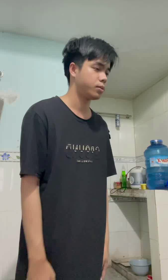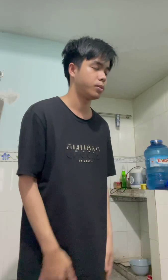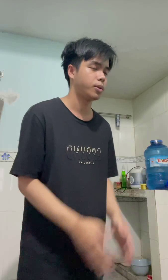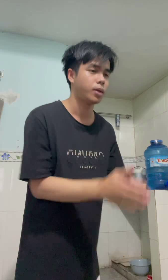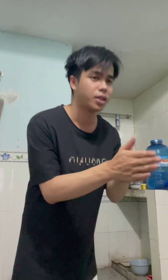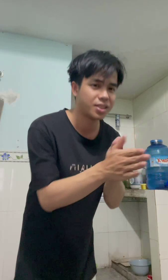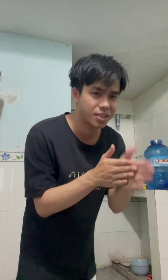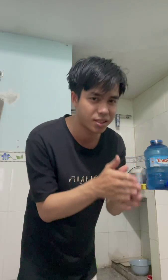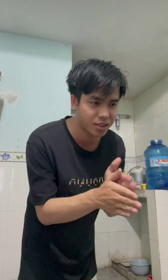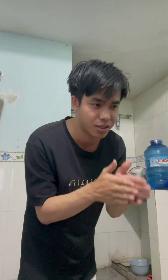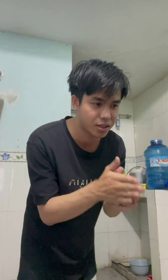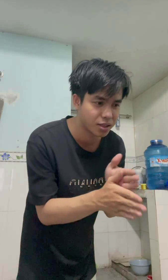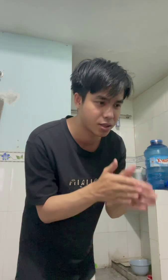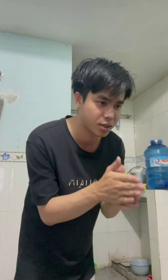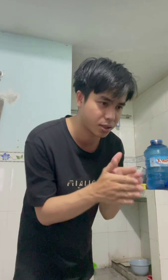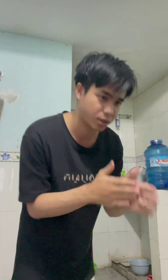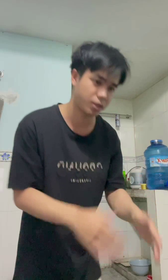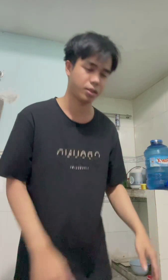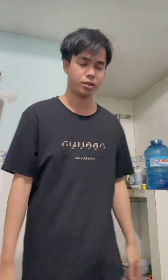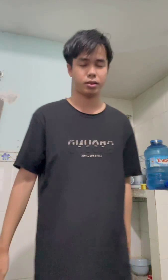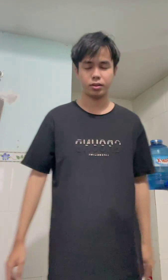hung thu